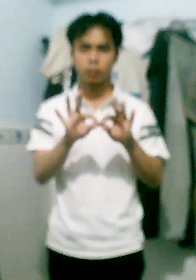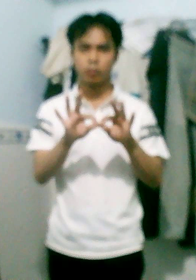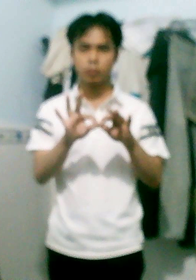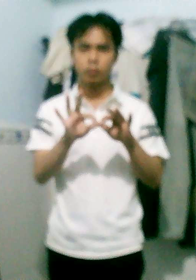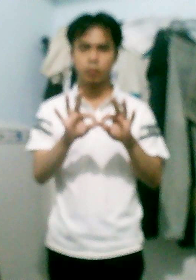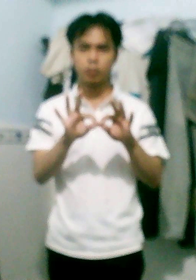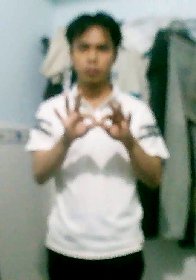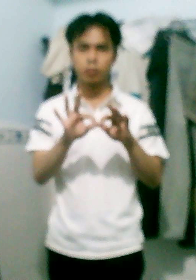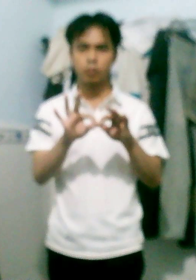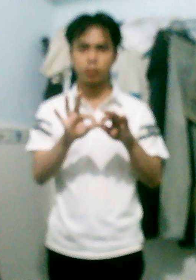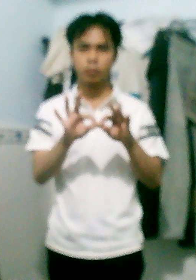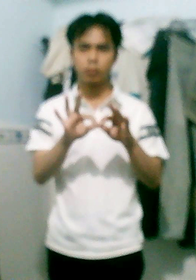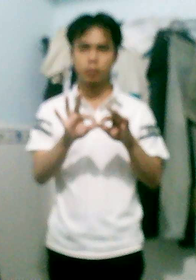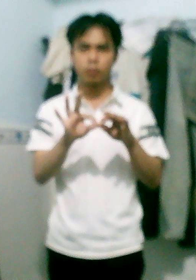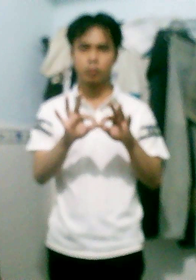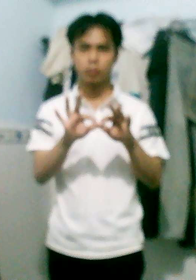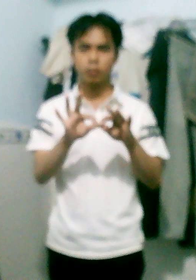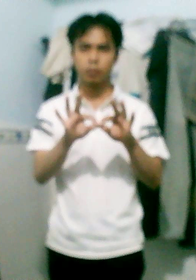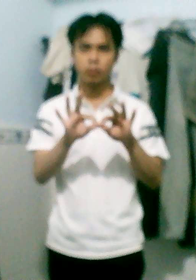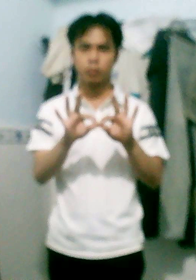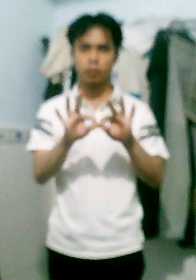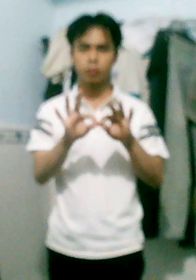phien dich